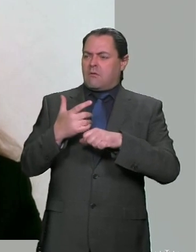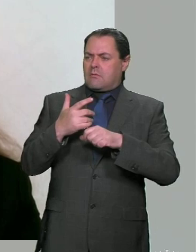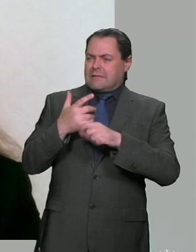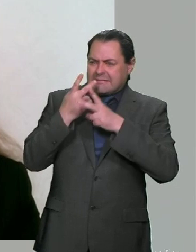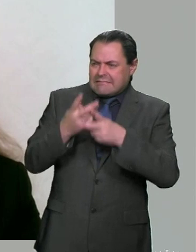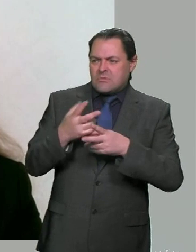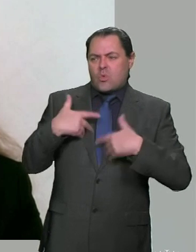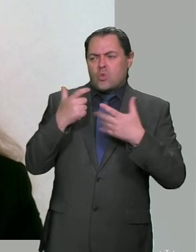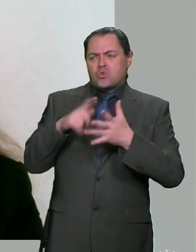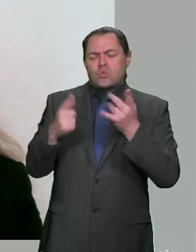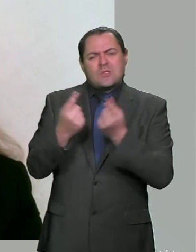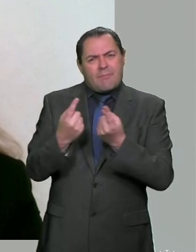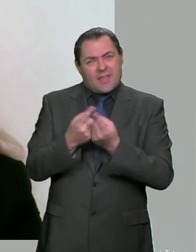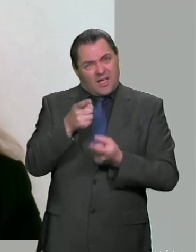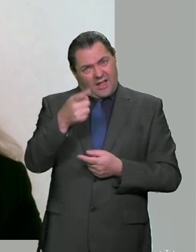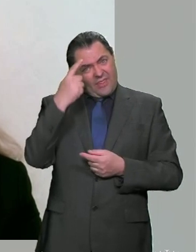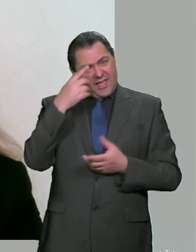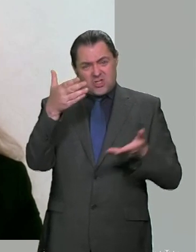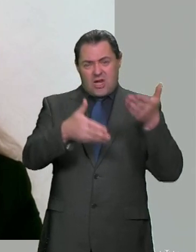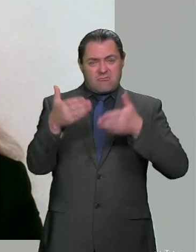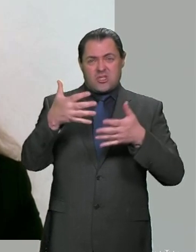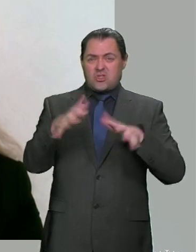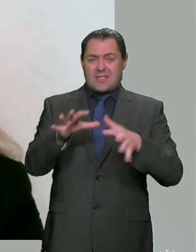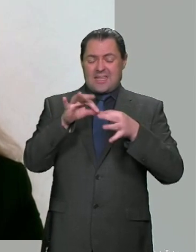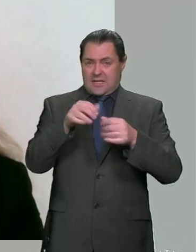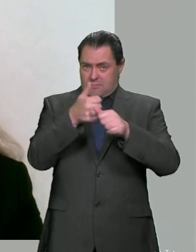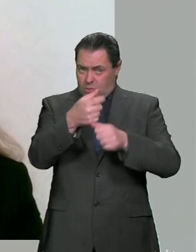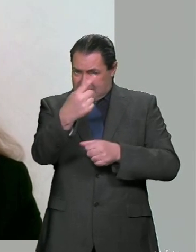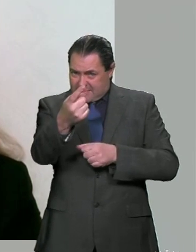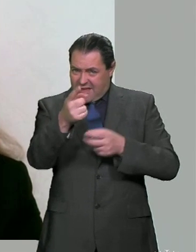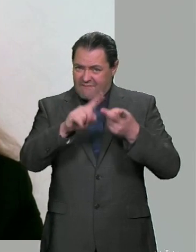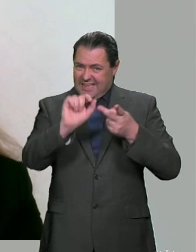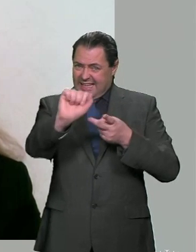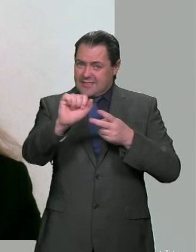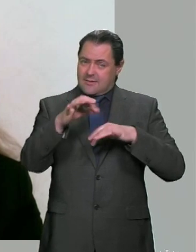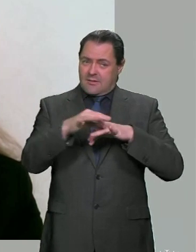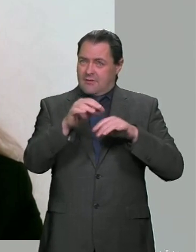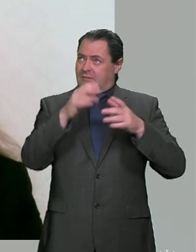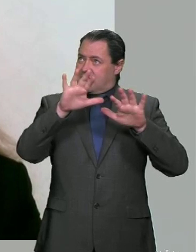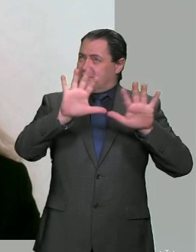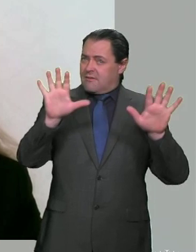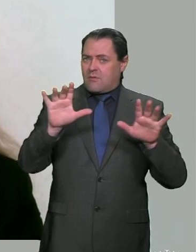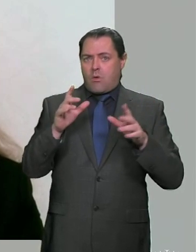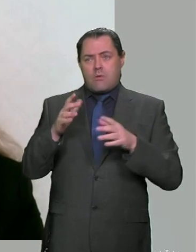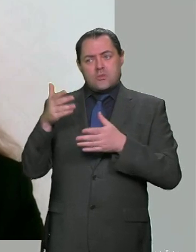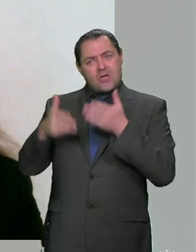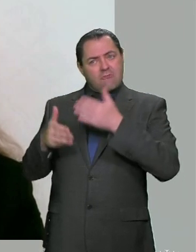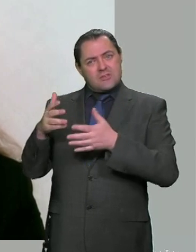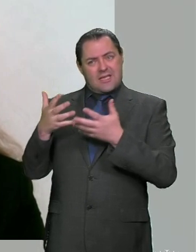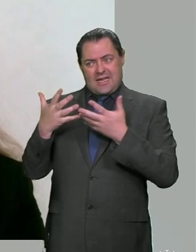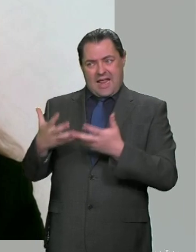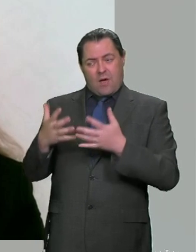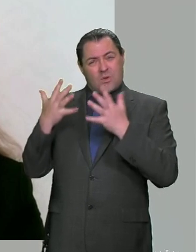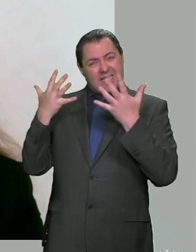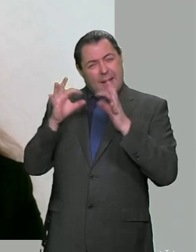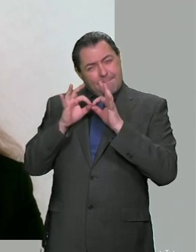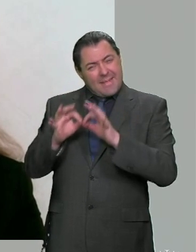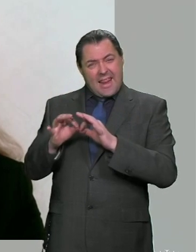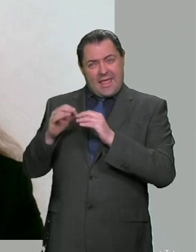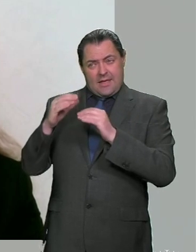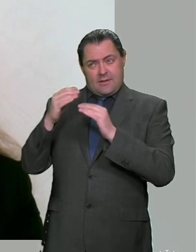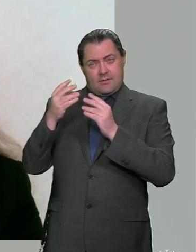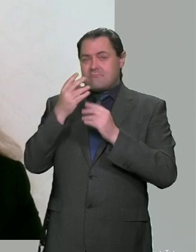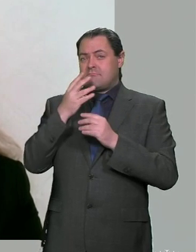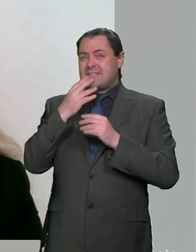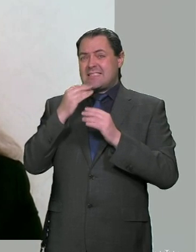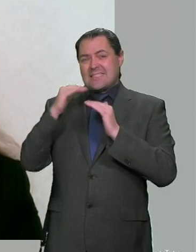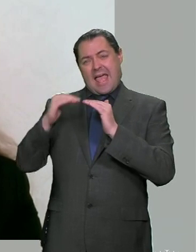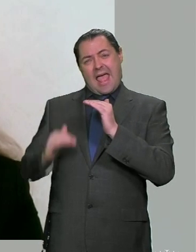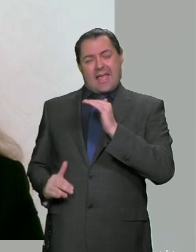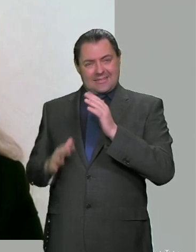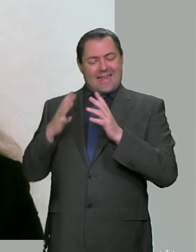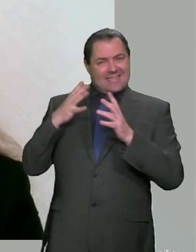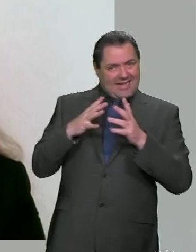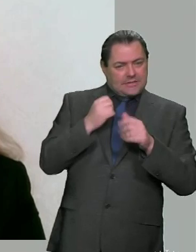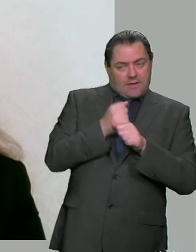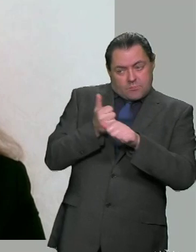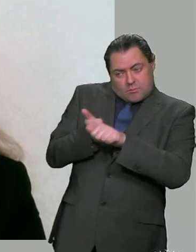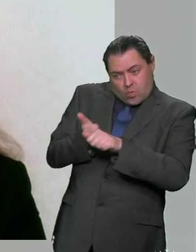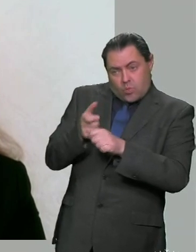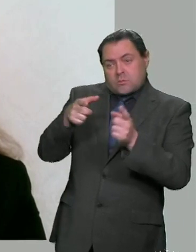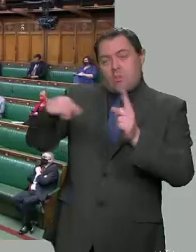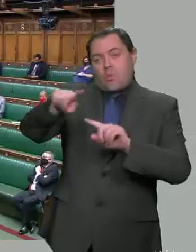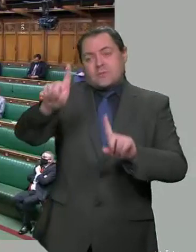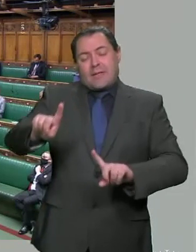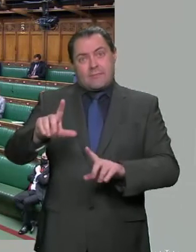Does the Prime Minister really believe that charity is all about supporting him and his lifestyle or recognise that charities now £10 billion in debt and struggling to survive need Government support to help people in real need?